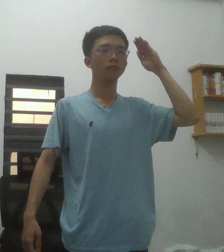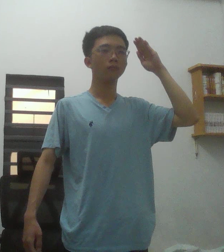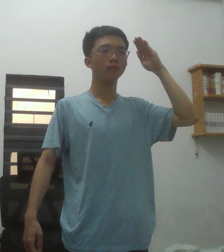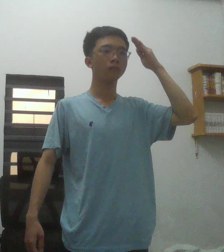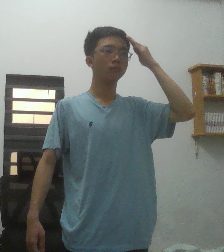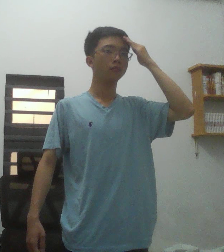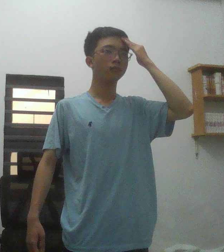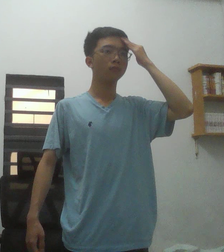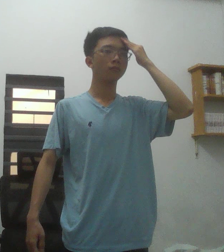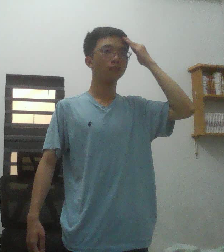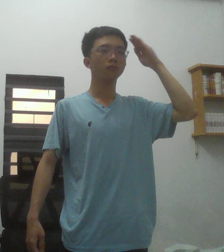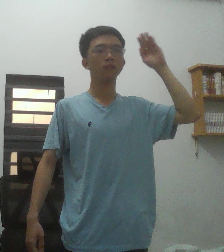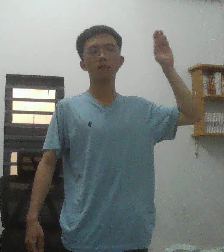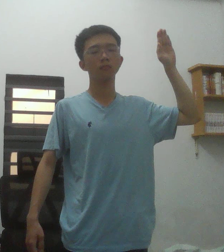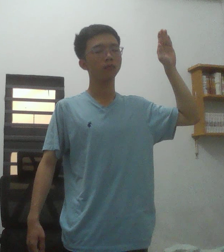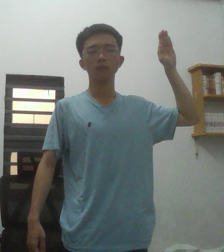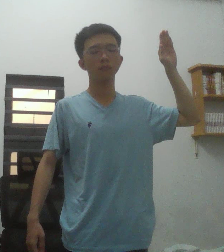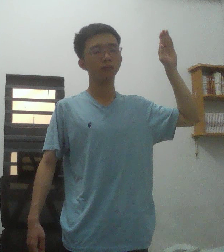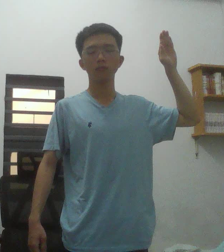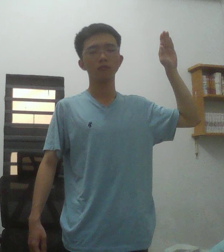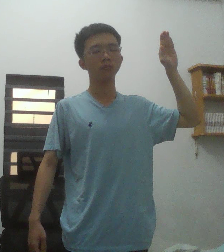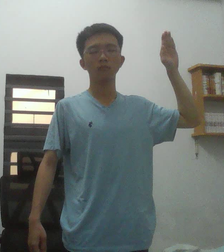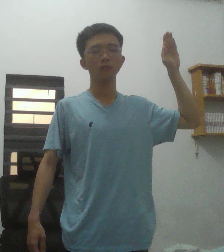khong biet